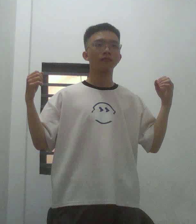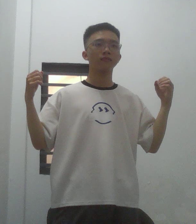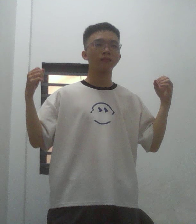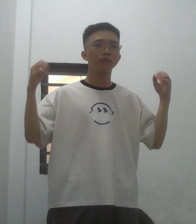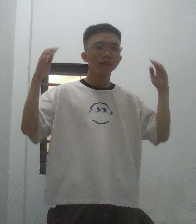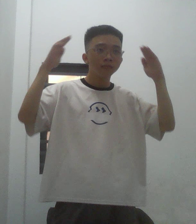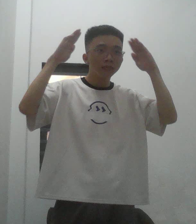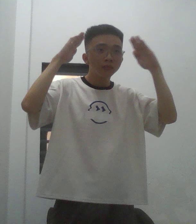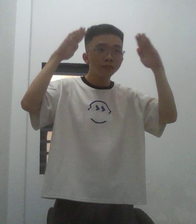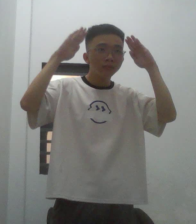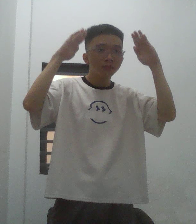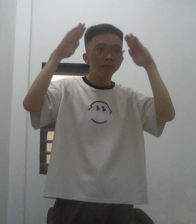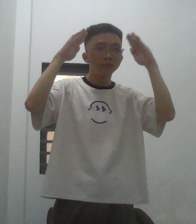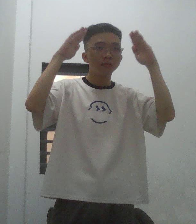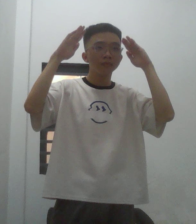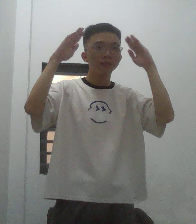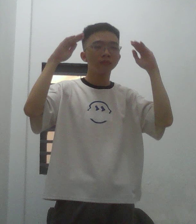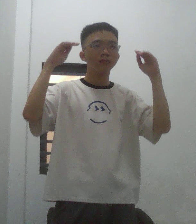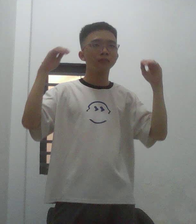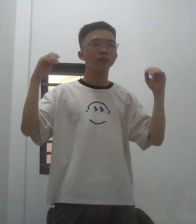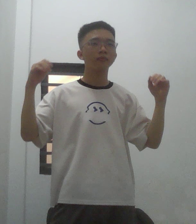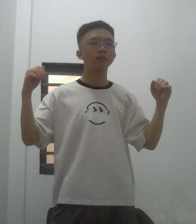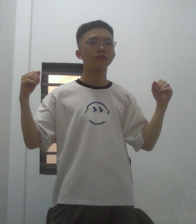xin chao